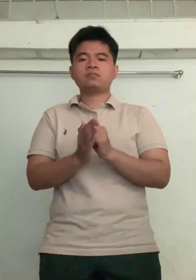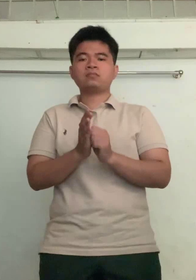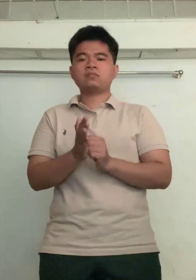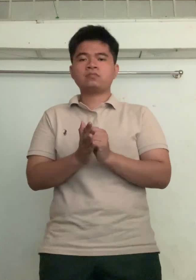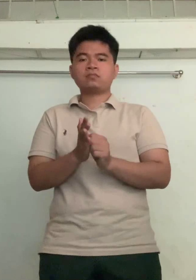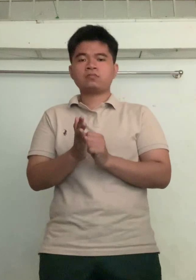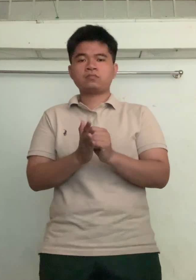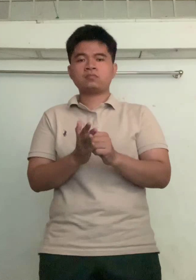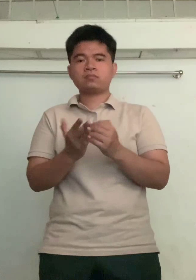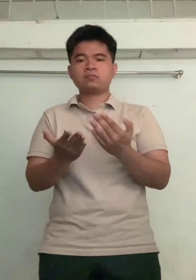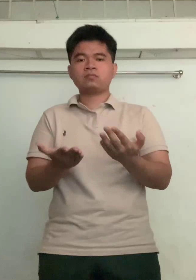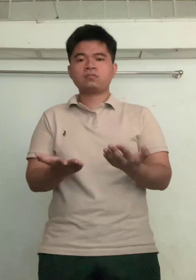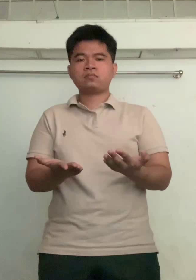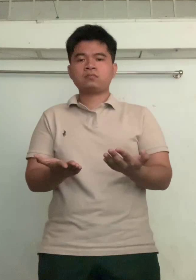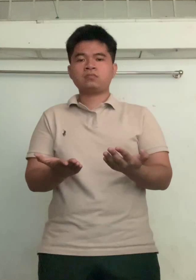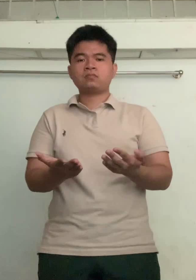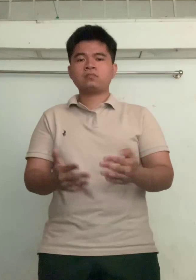thang nay